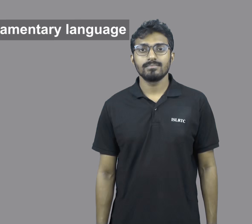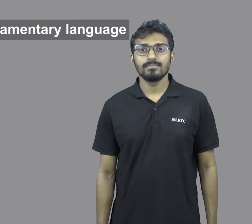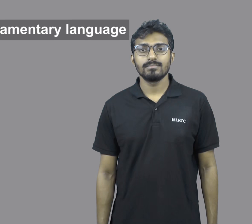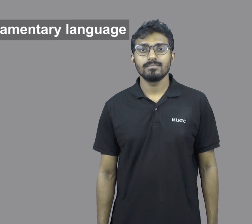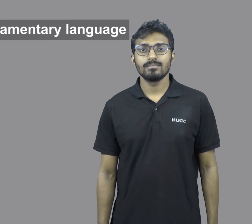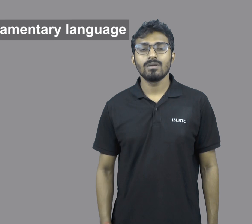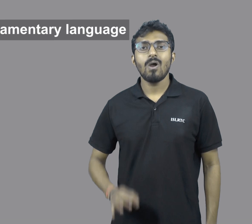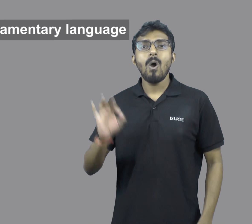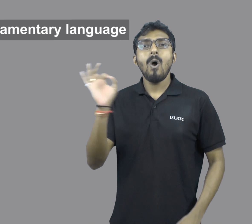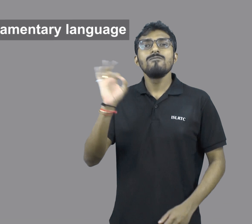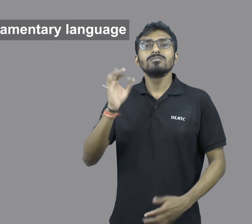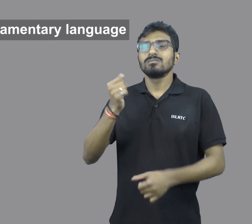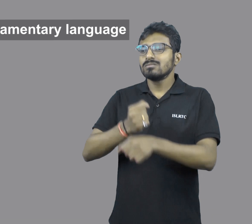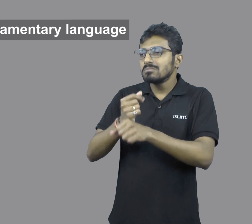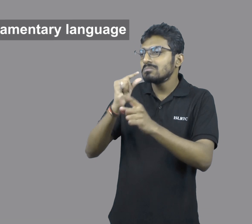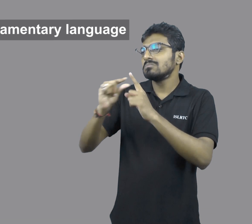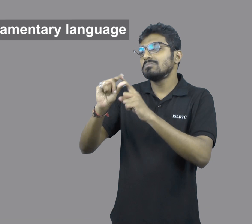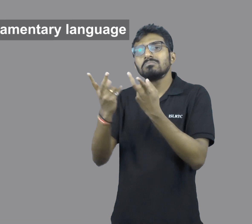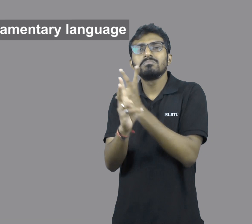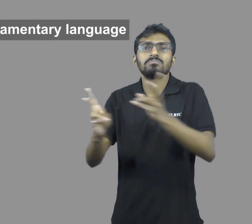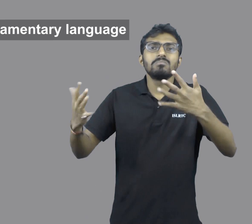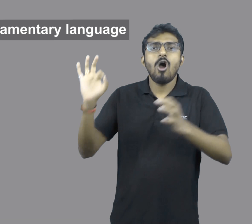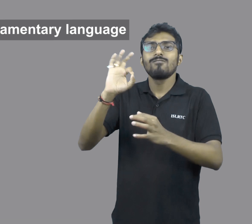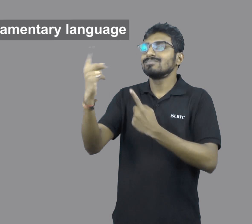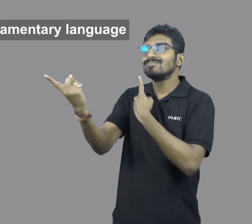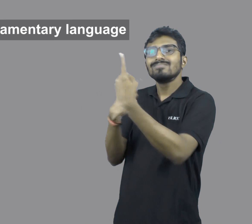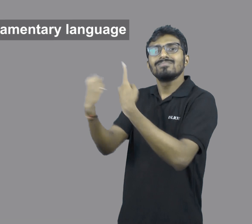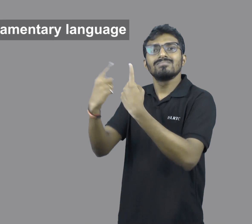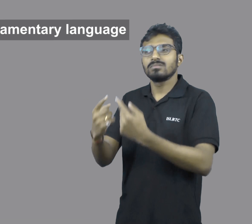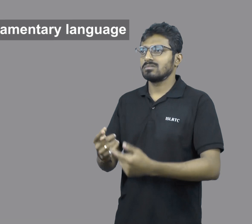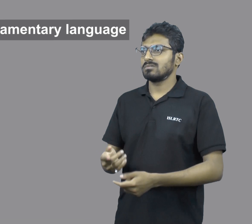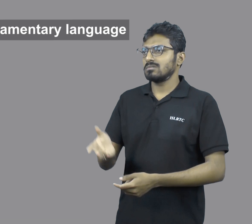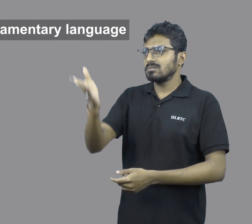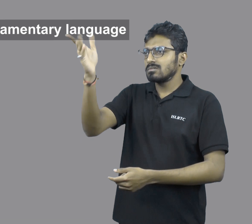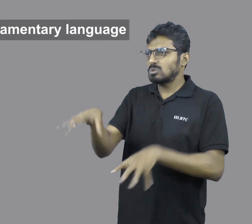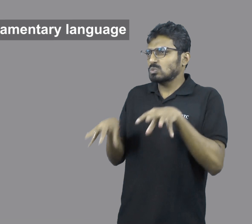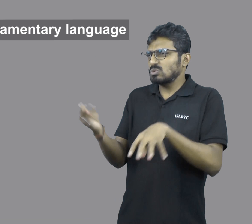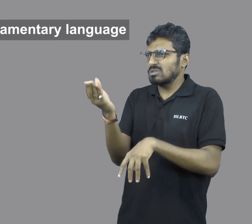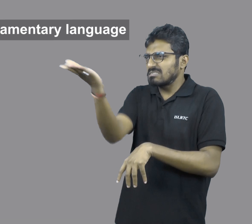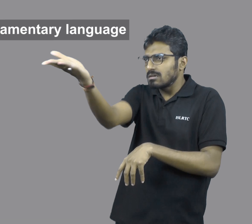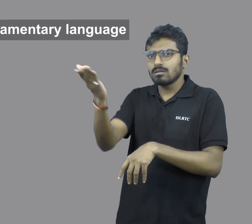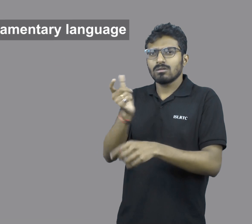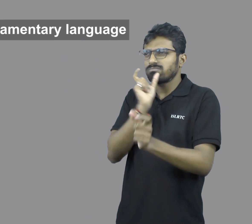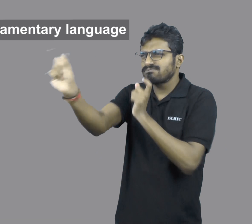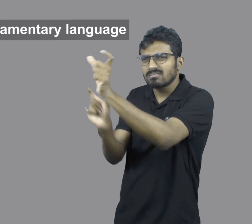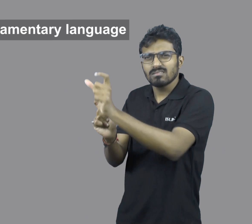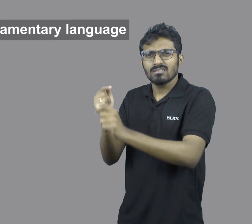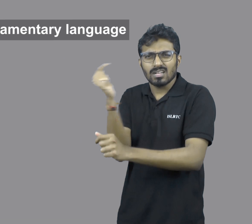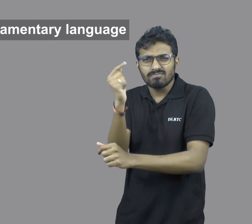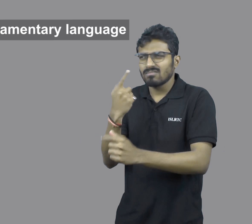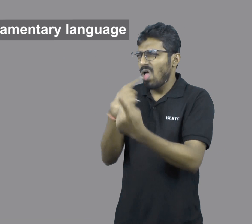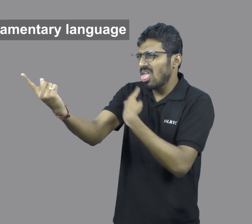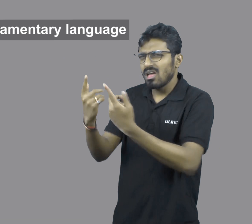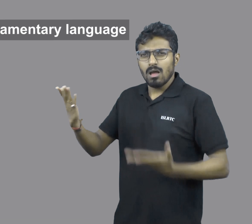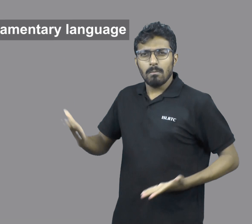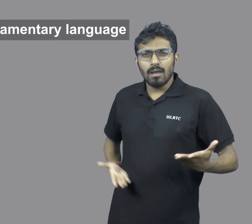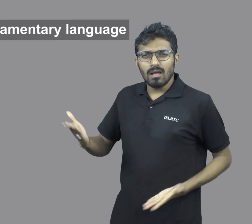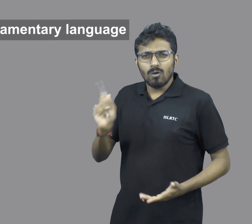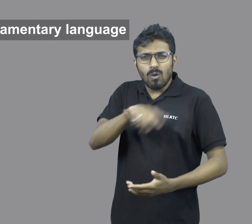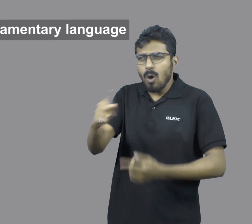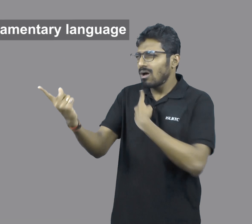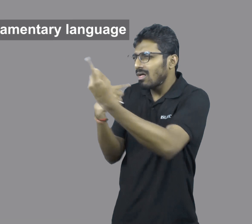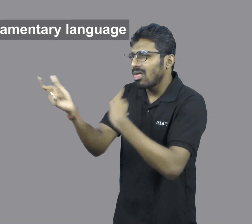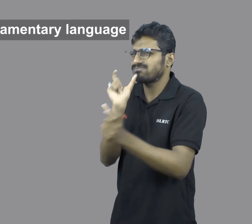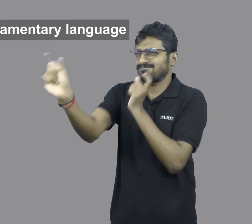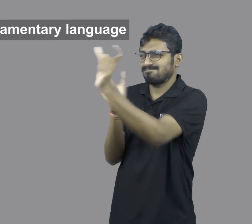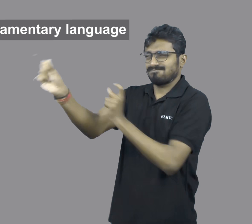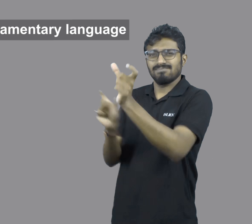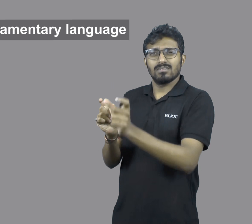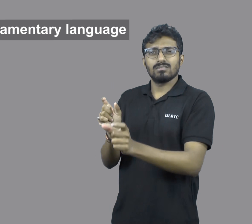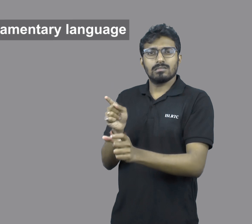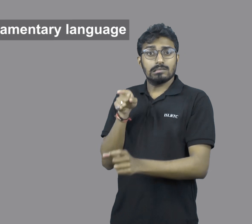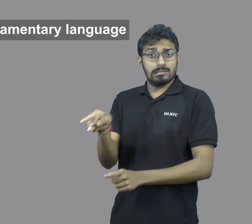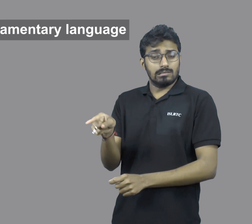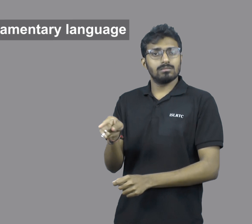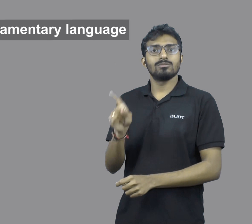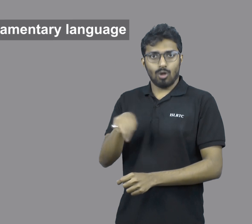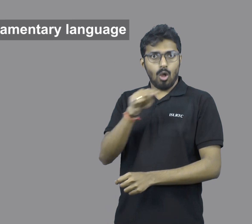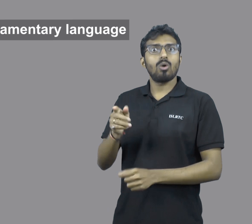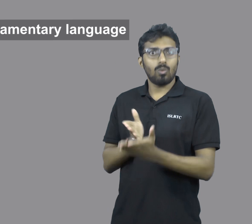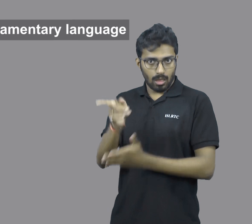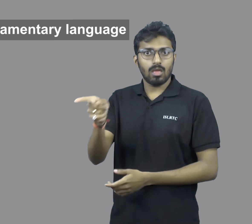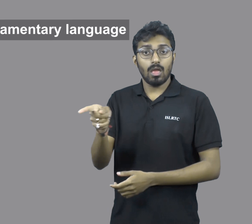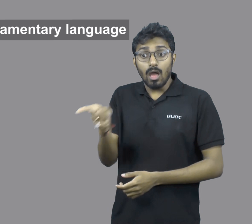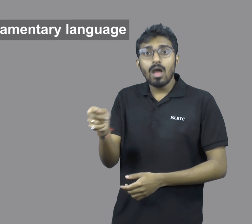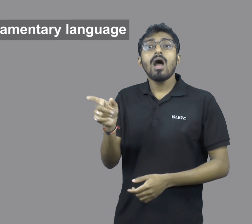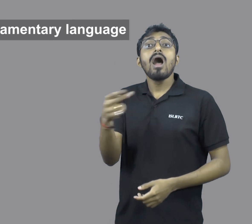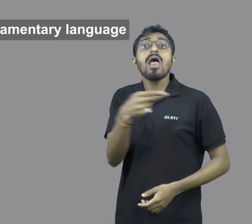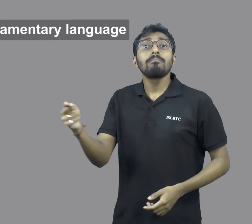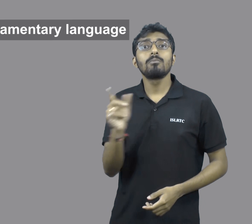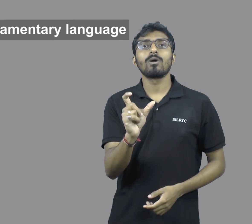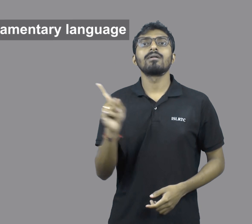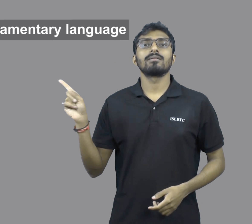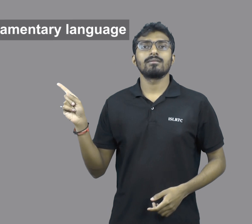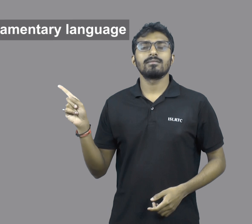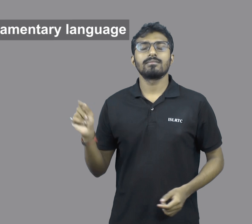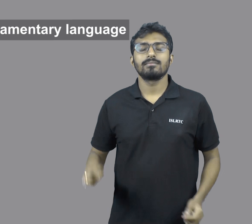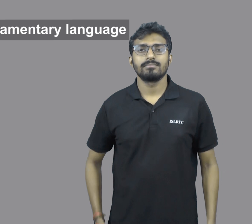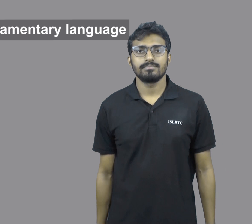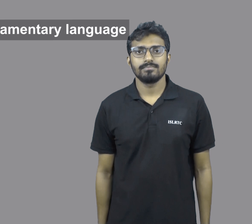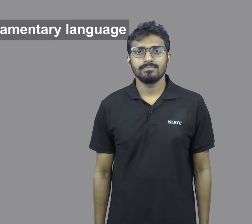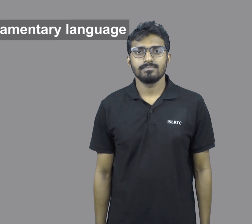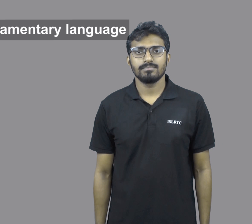Unparliamentary Language